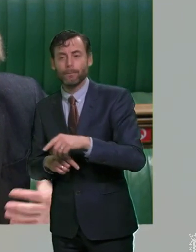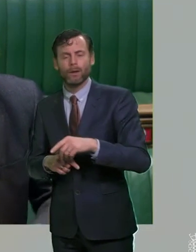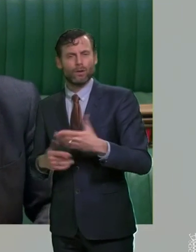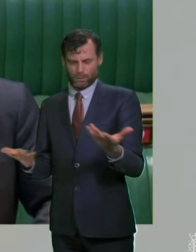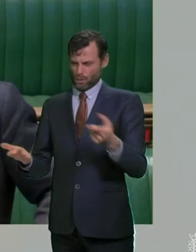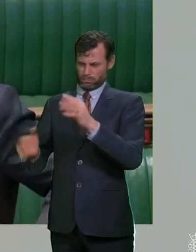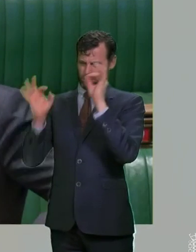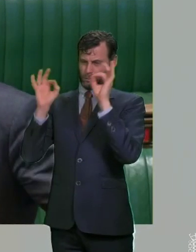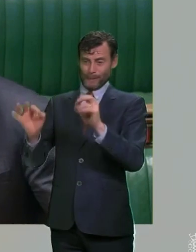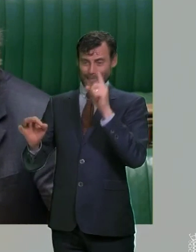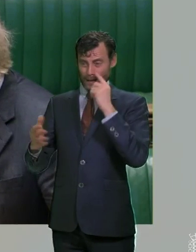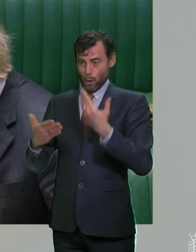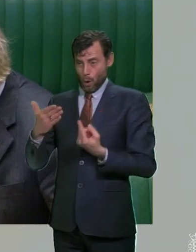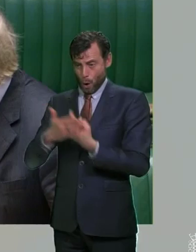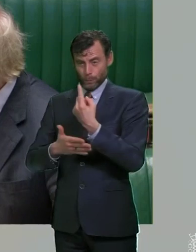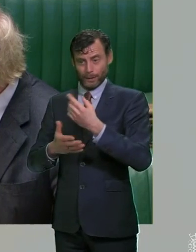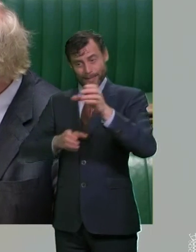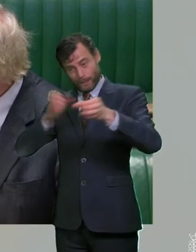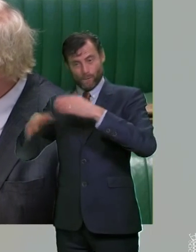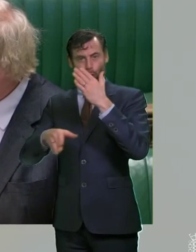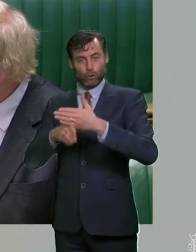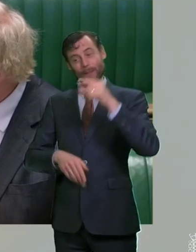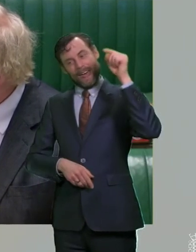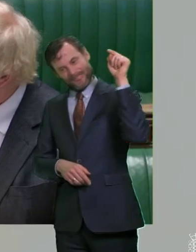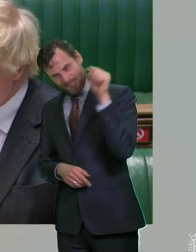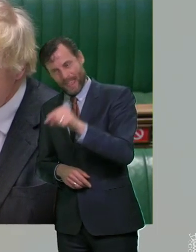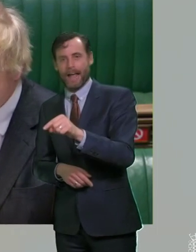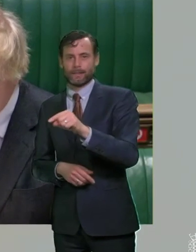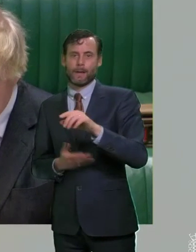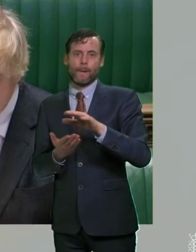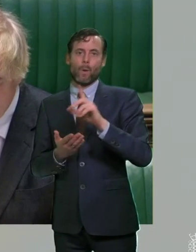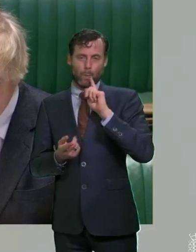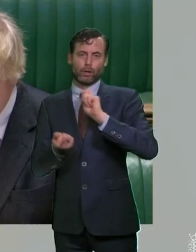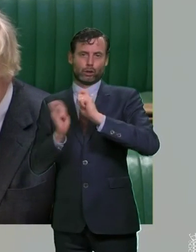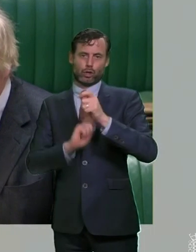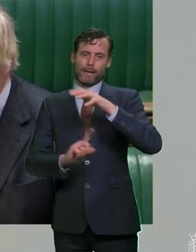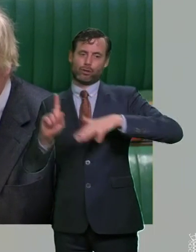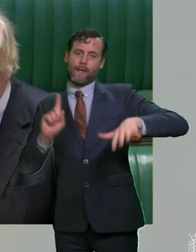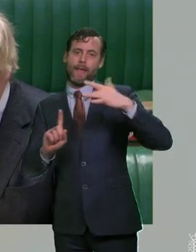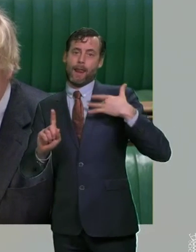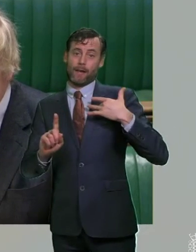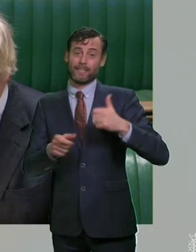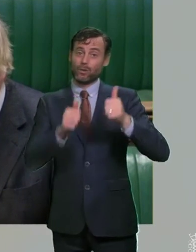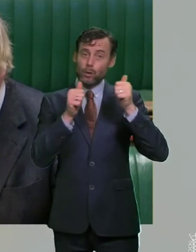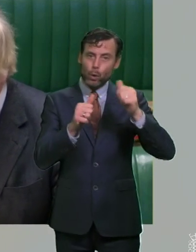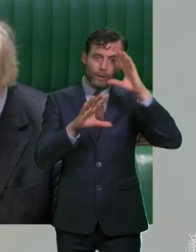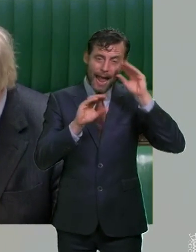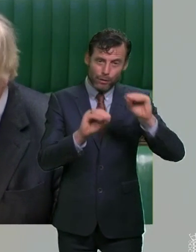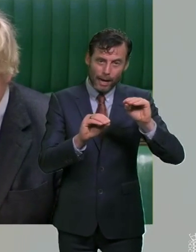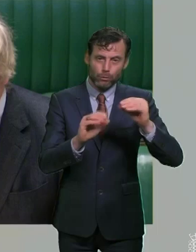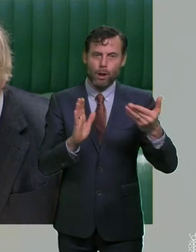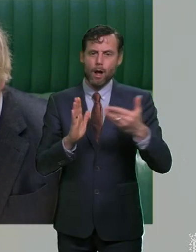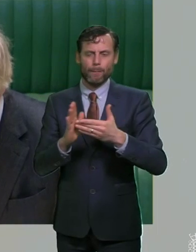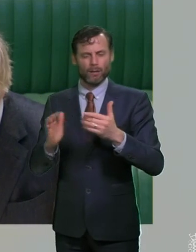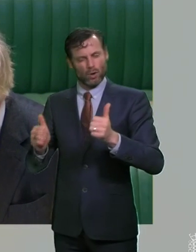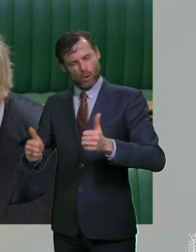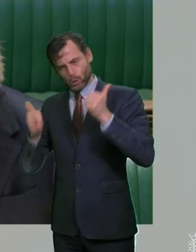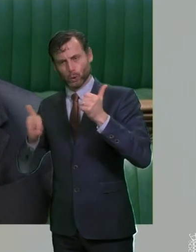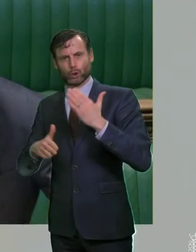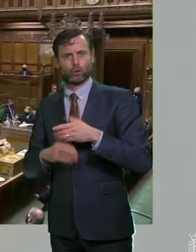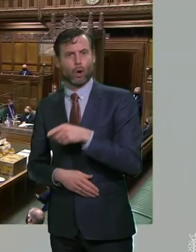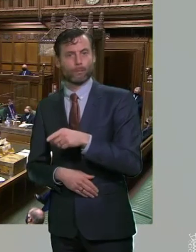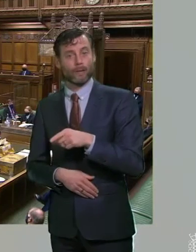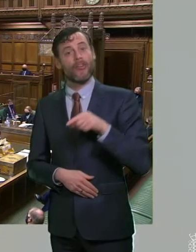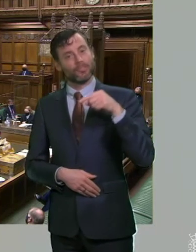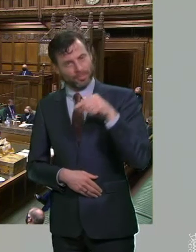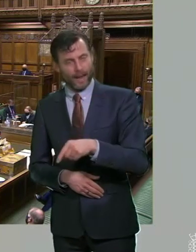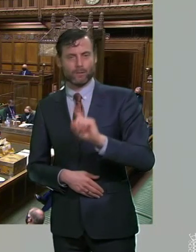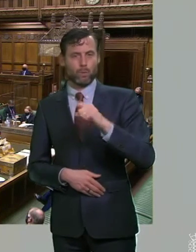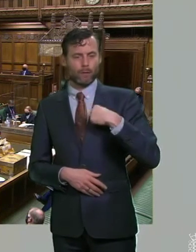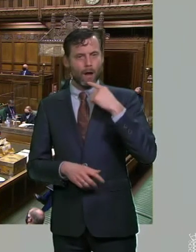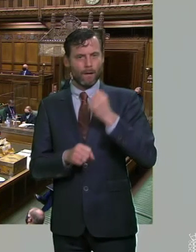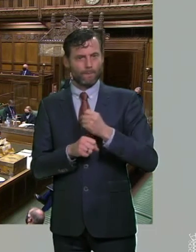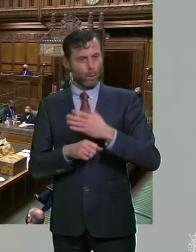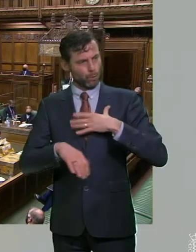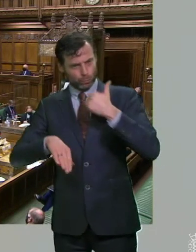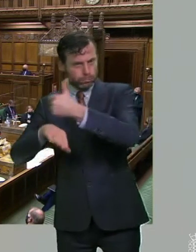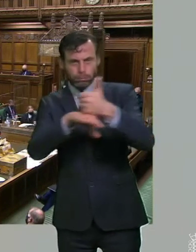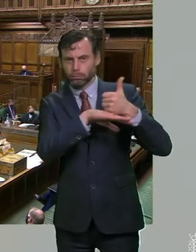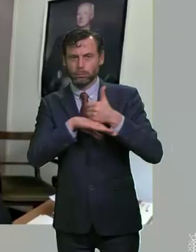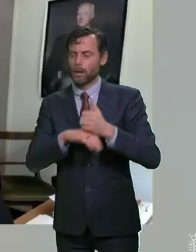It is the belief of those on the Government side of the House that that is the route out of poverty—fantastic education and top-quality jobs—and that is what this Government aim to deliver.